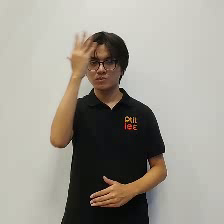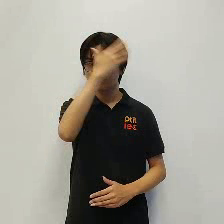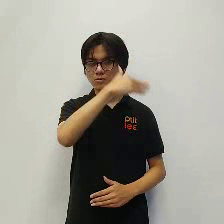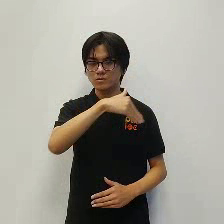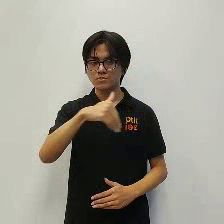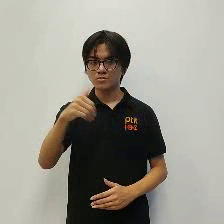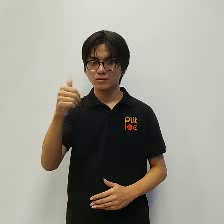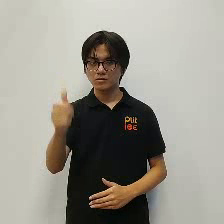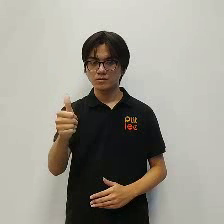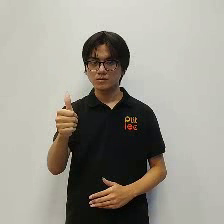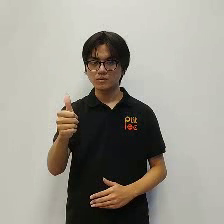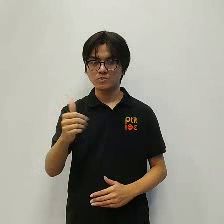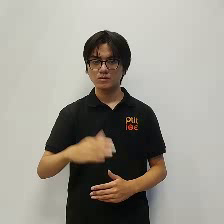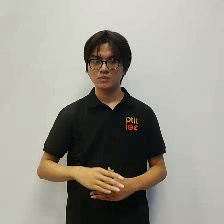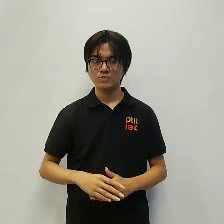Đẹp